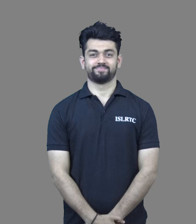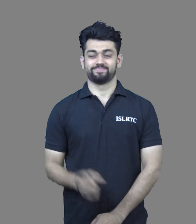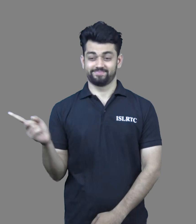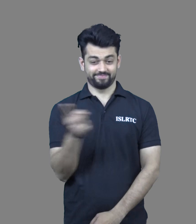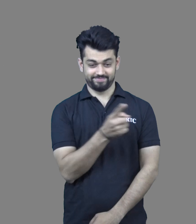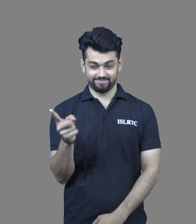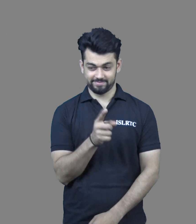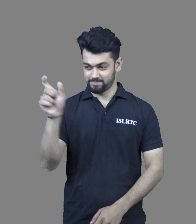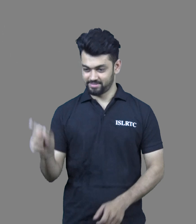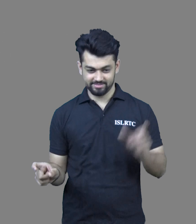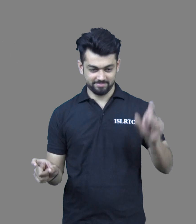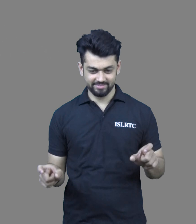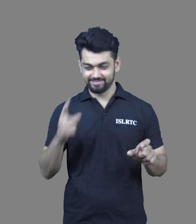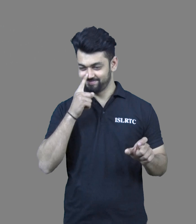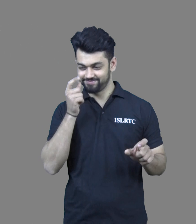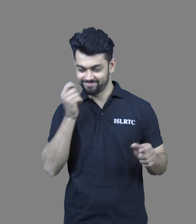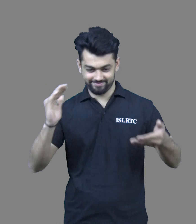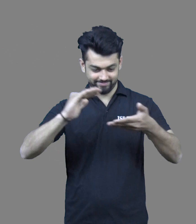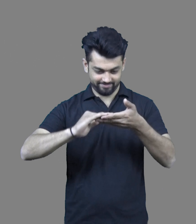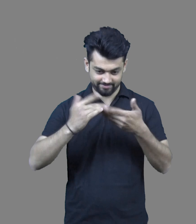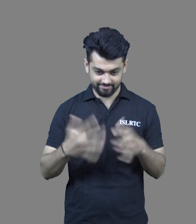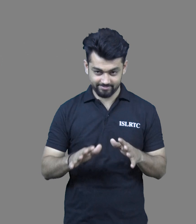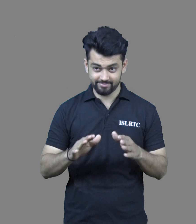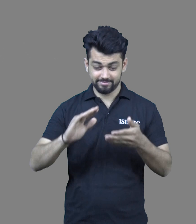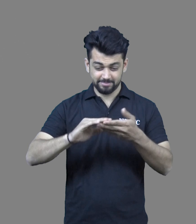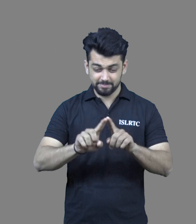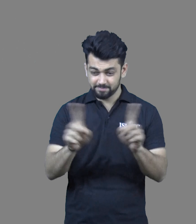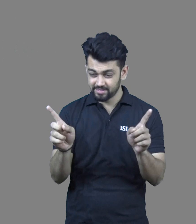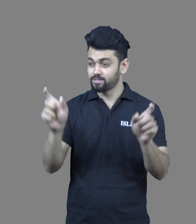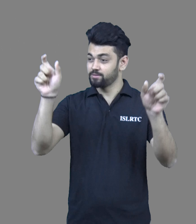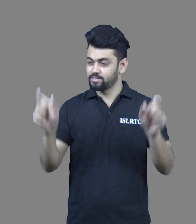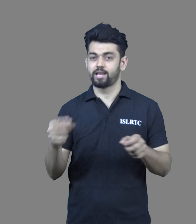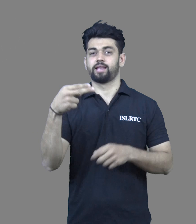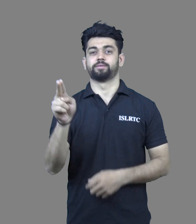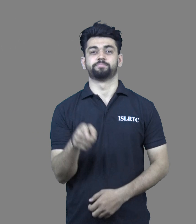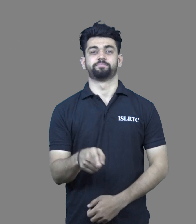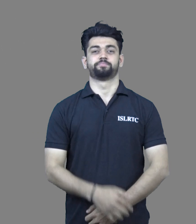Divorcee